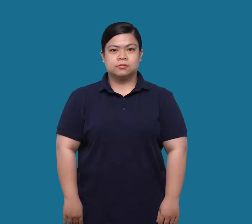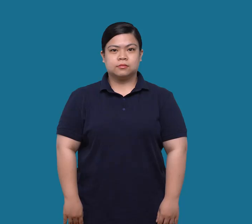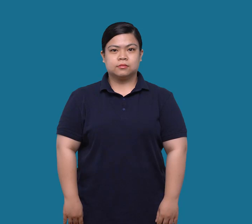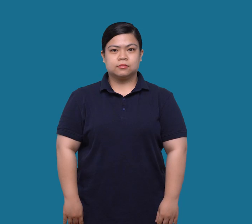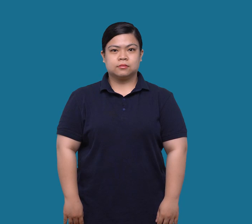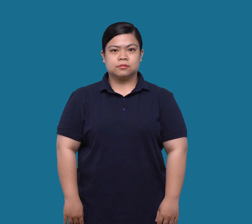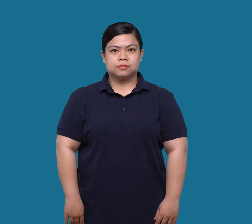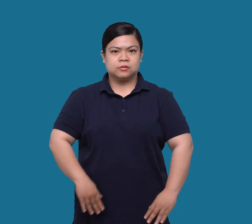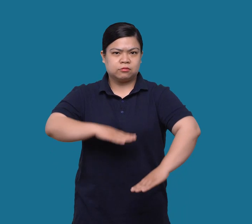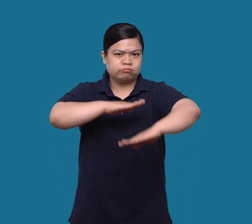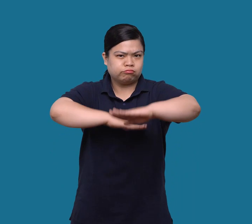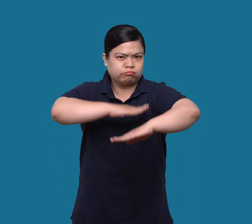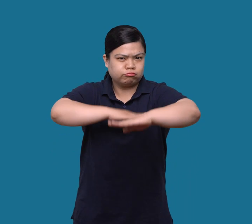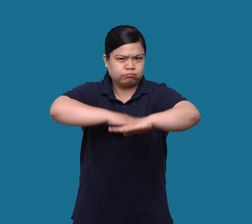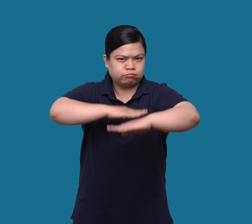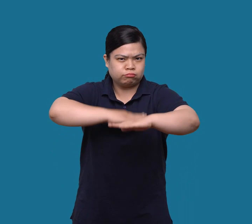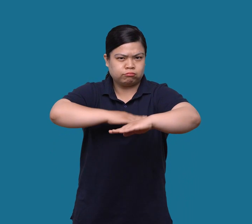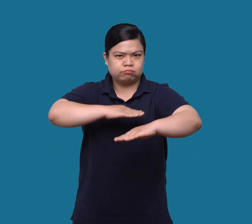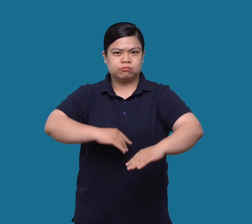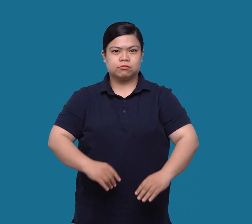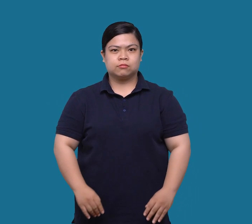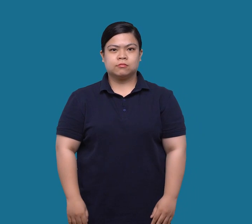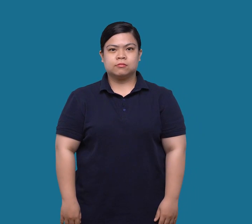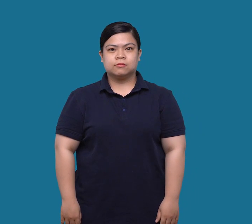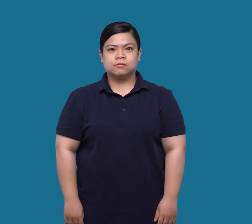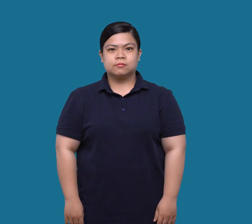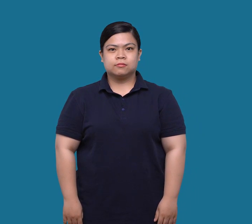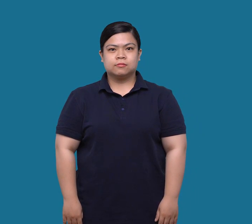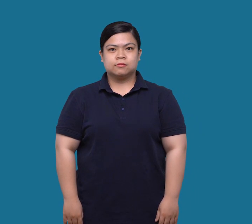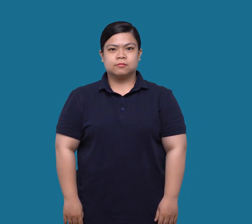cạnh tranh